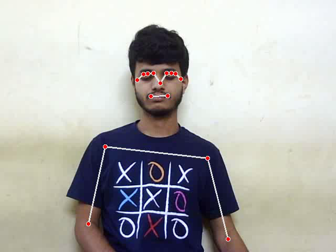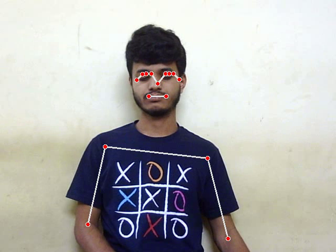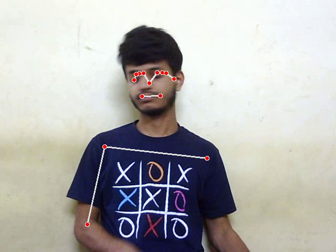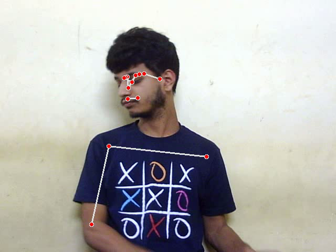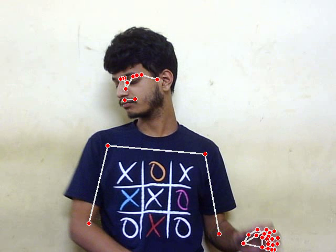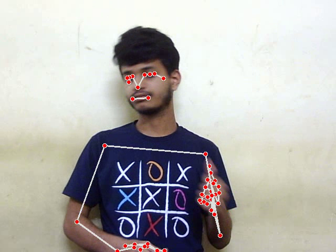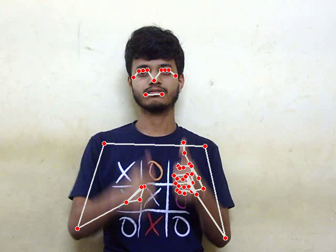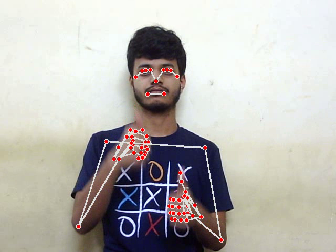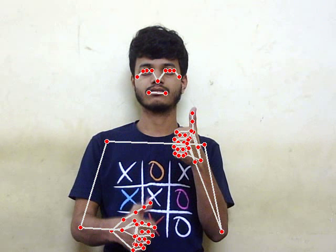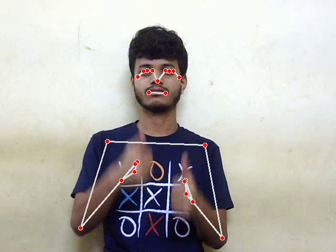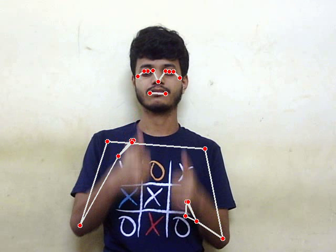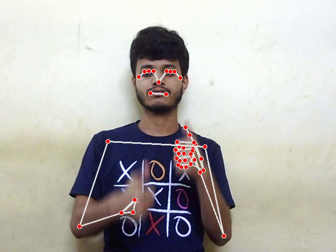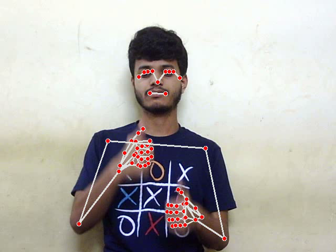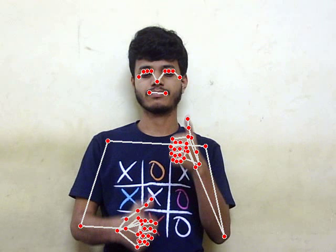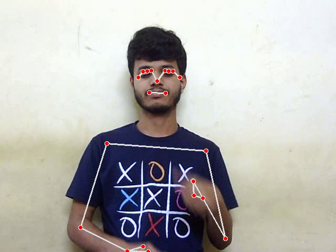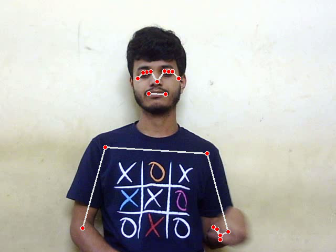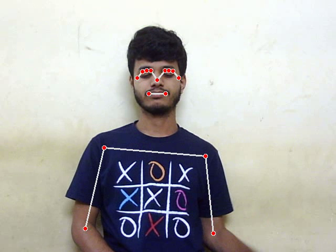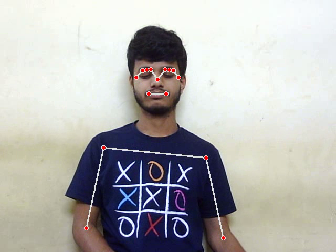which